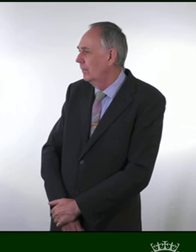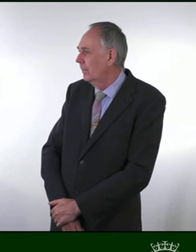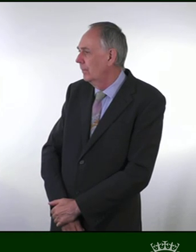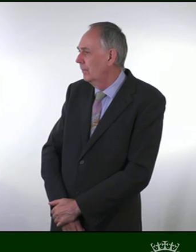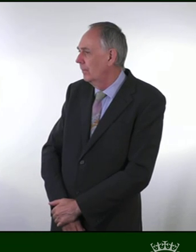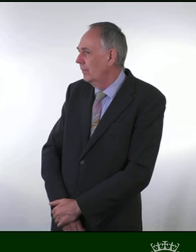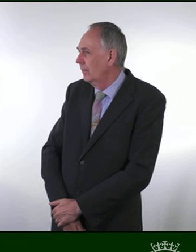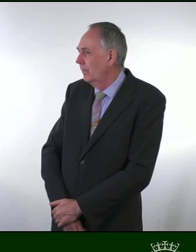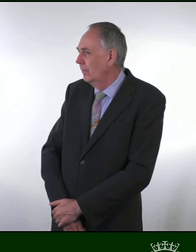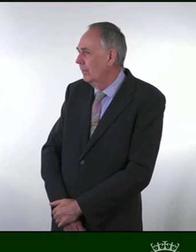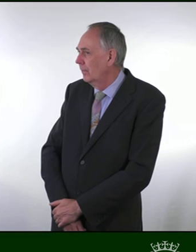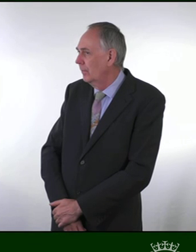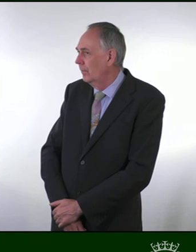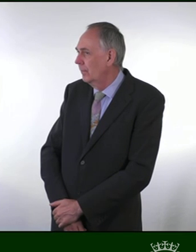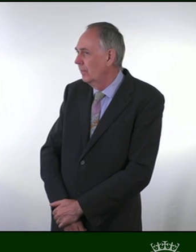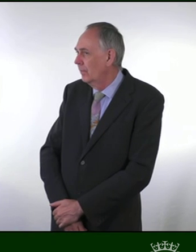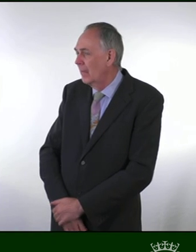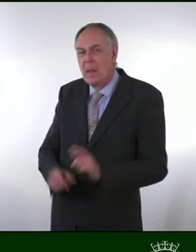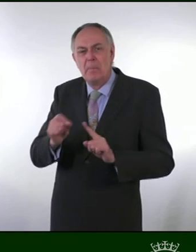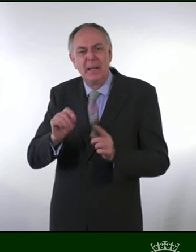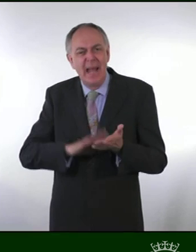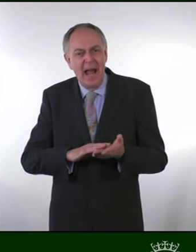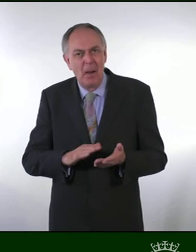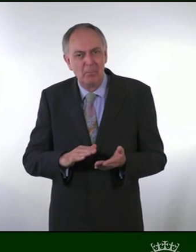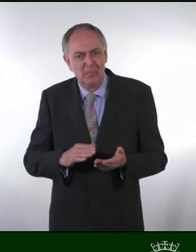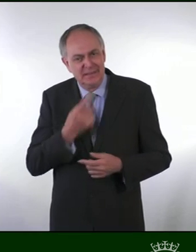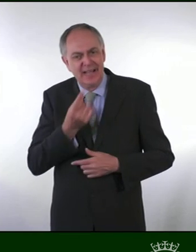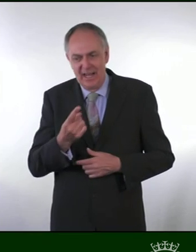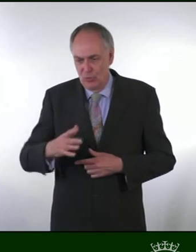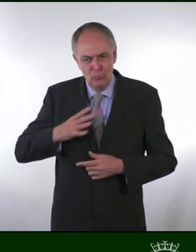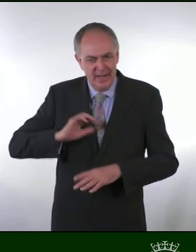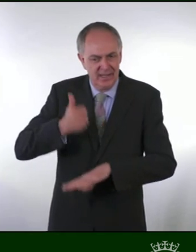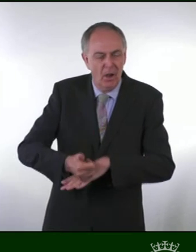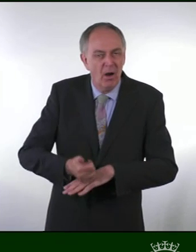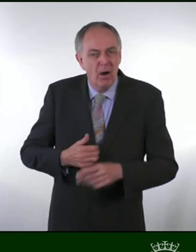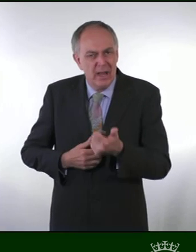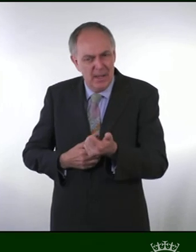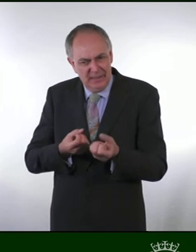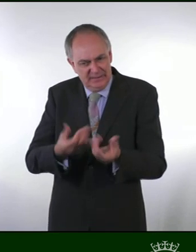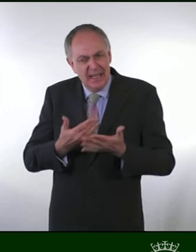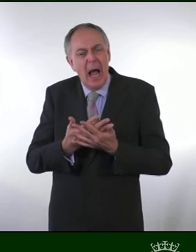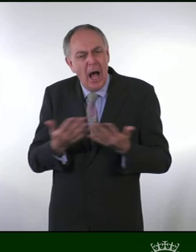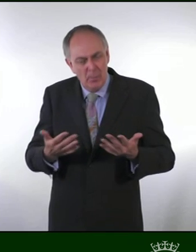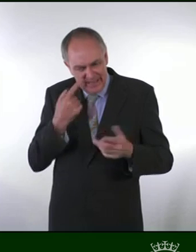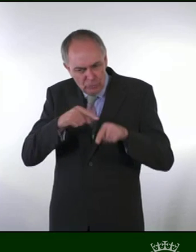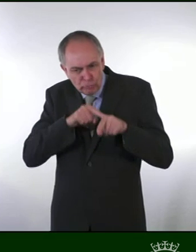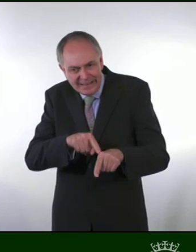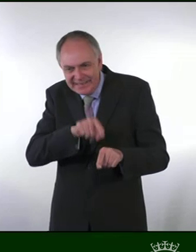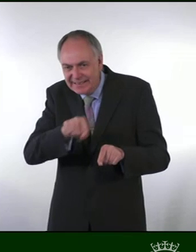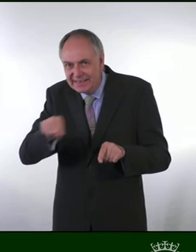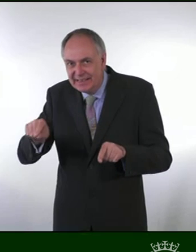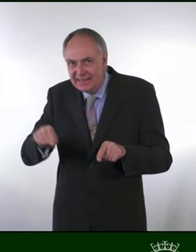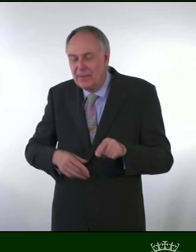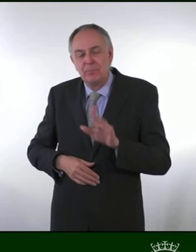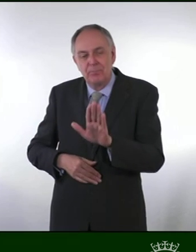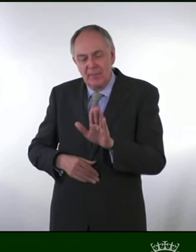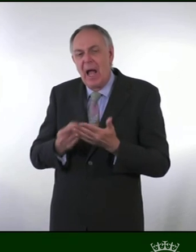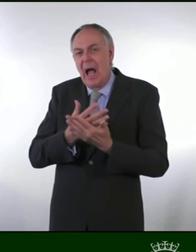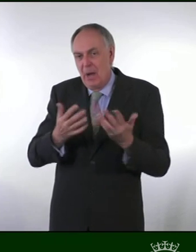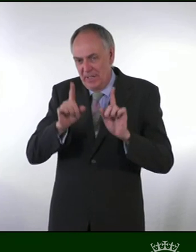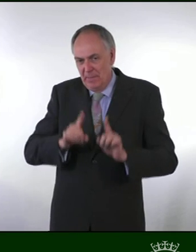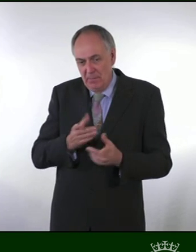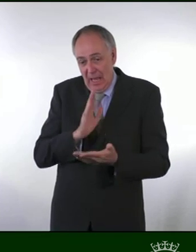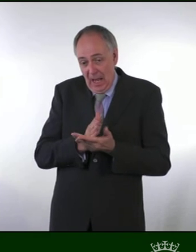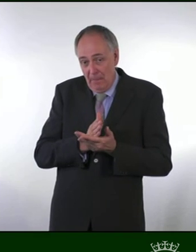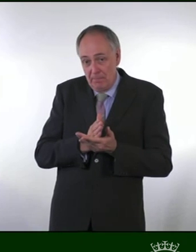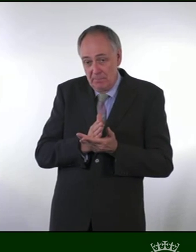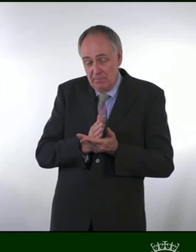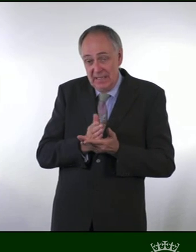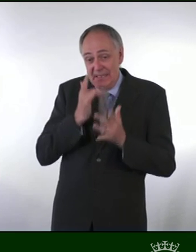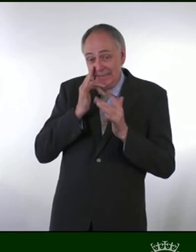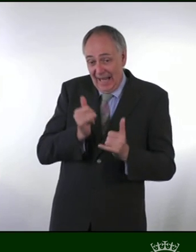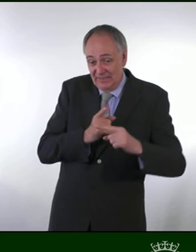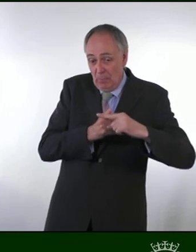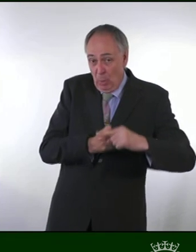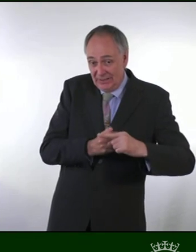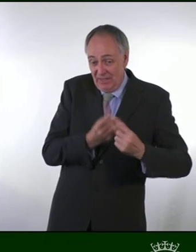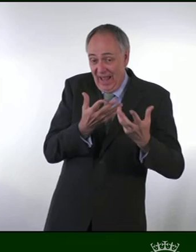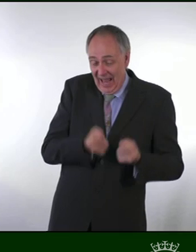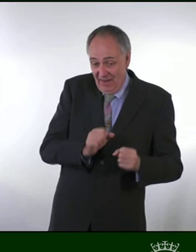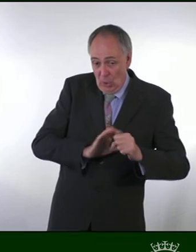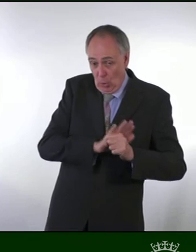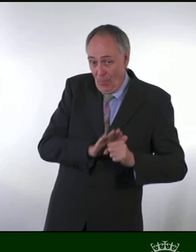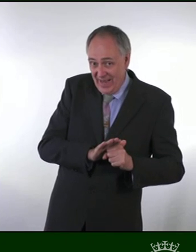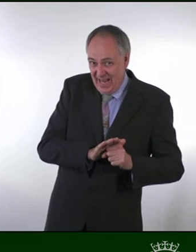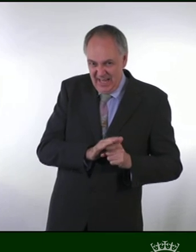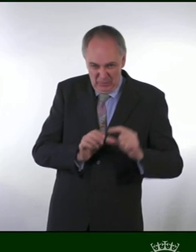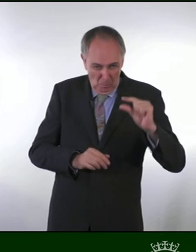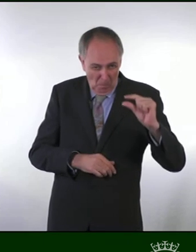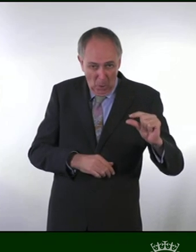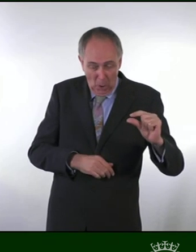I welcome that news from the Prime Minister. He did not put a number on those who have been traced, but, as he knows, the number of people testing positive for covid-19 every day is only a fraction of those actually infected every day.